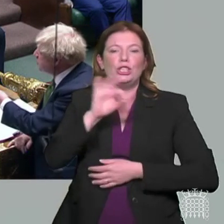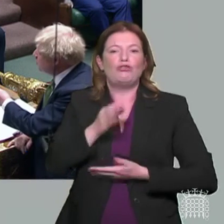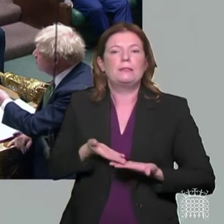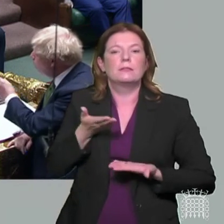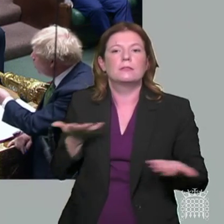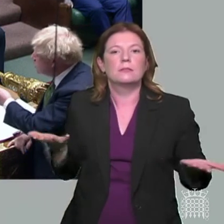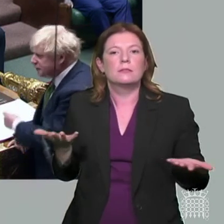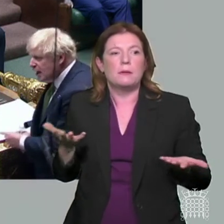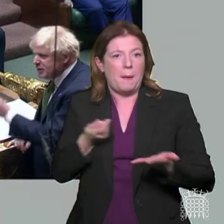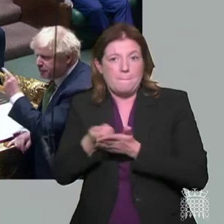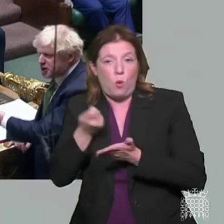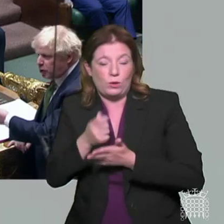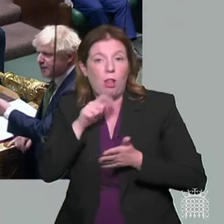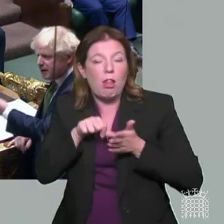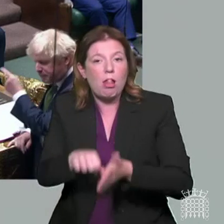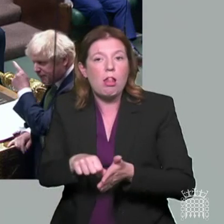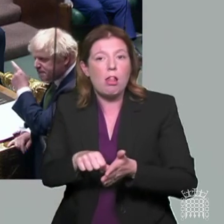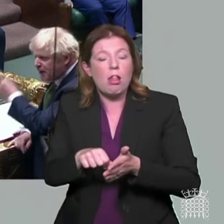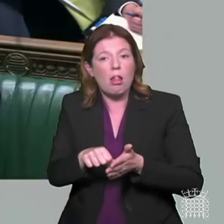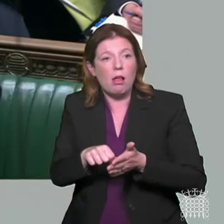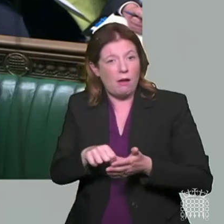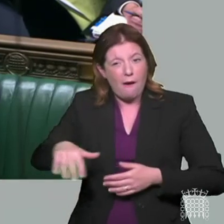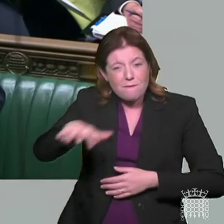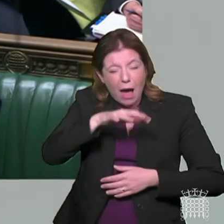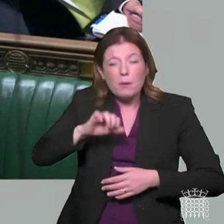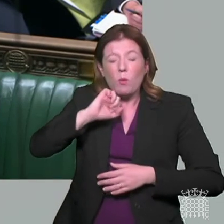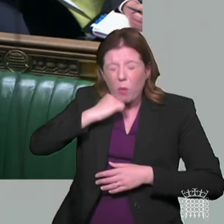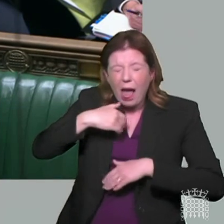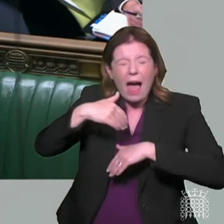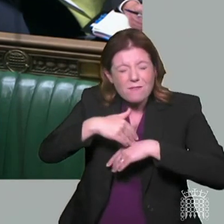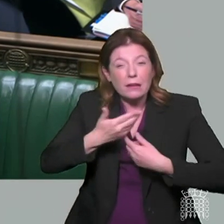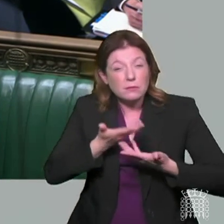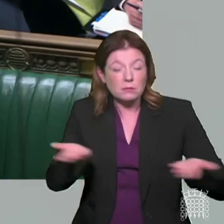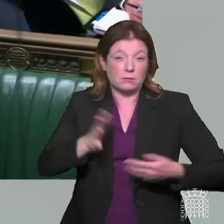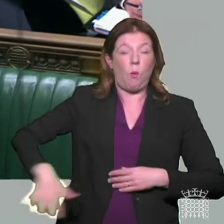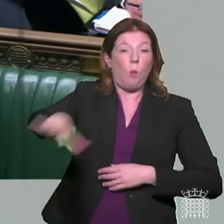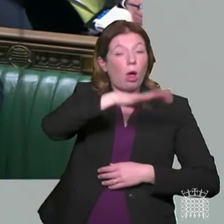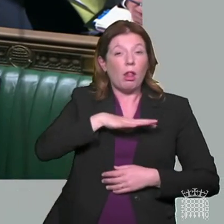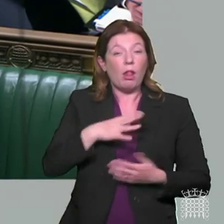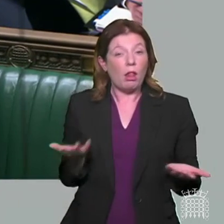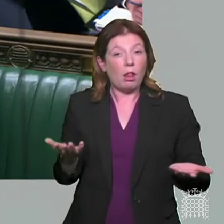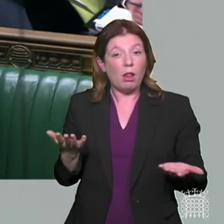It means pressure on mortgages. It means pressure on every family—on every man, woman and child—in this country.